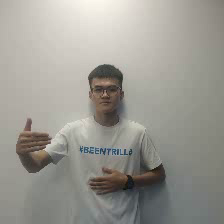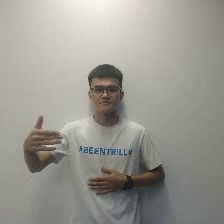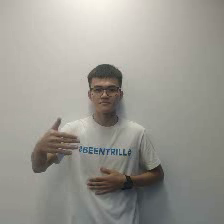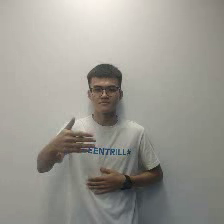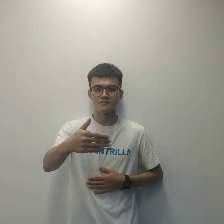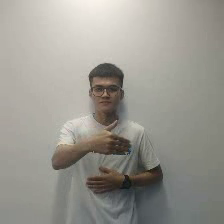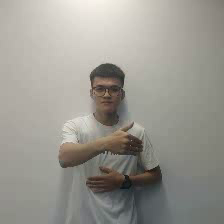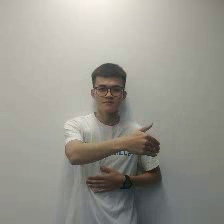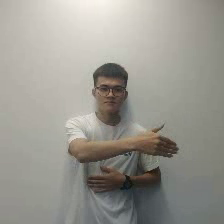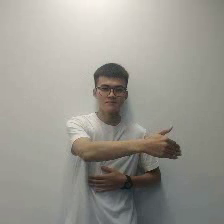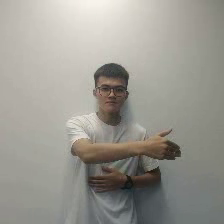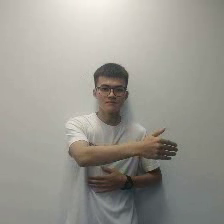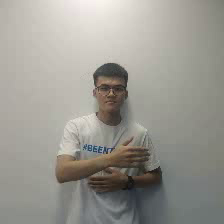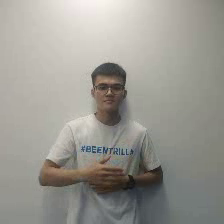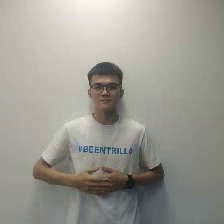Cá